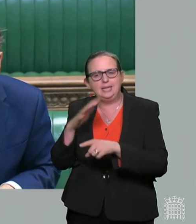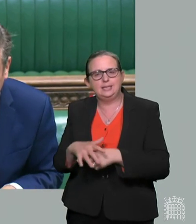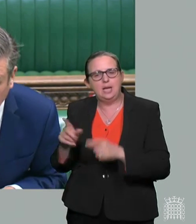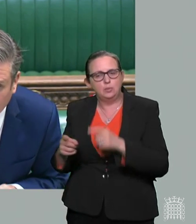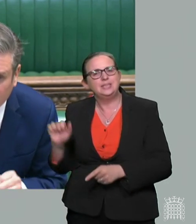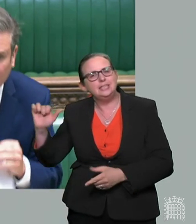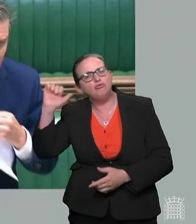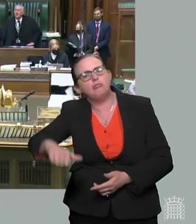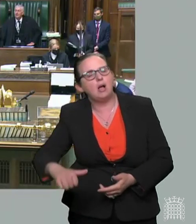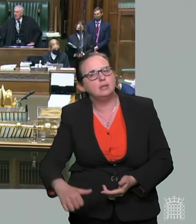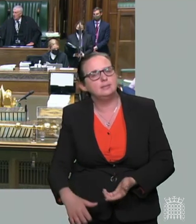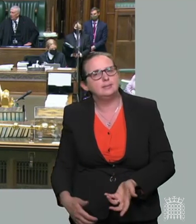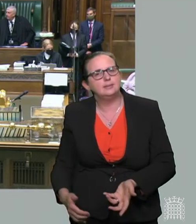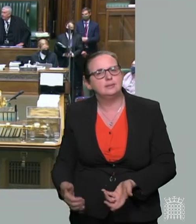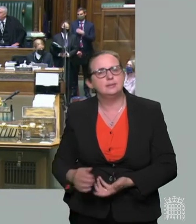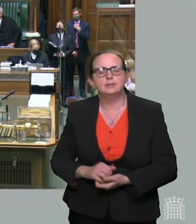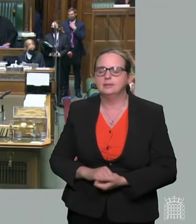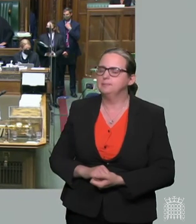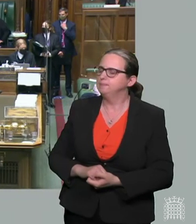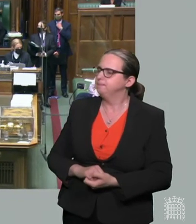He is right, isn’t he?